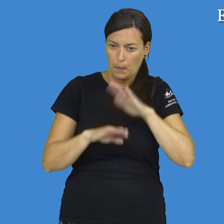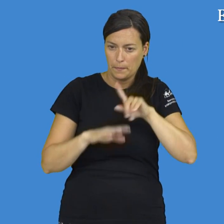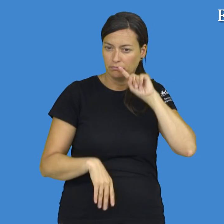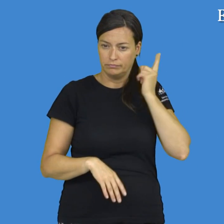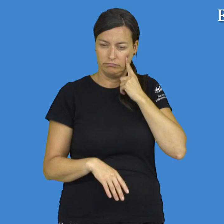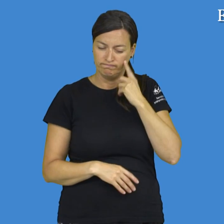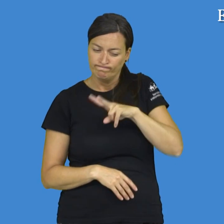descubrir